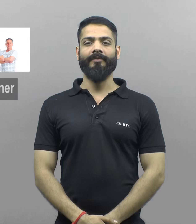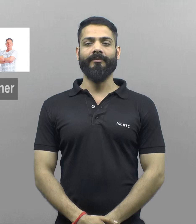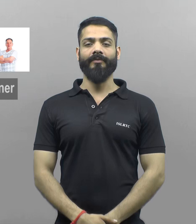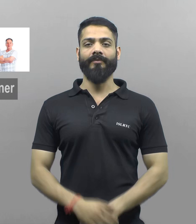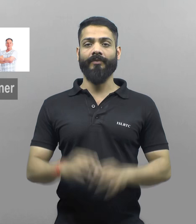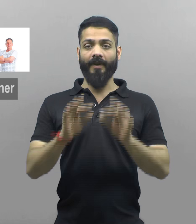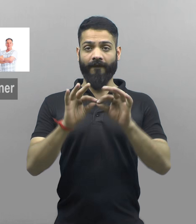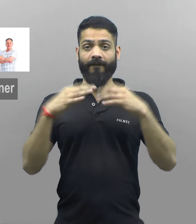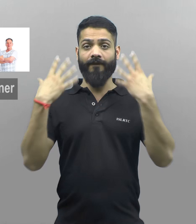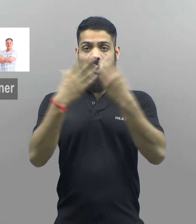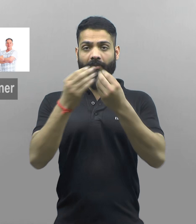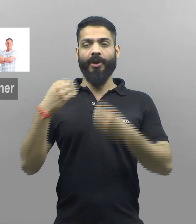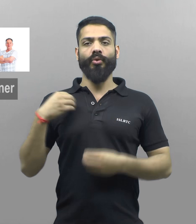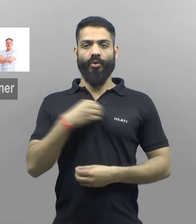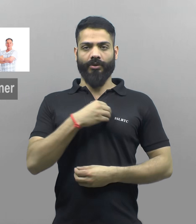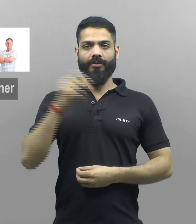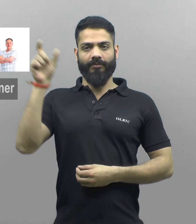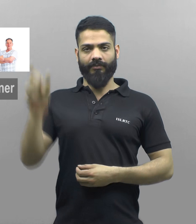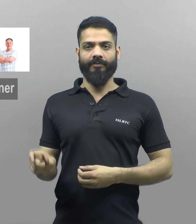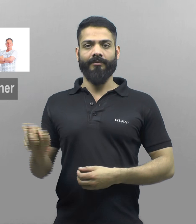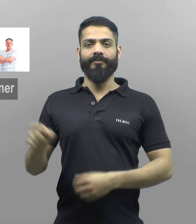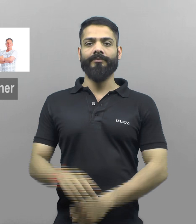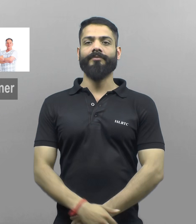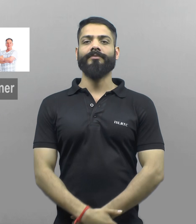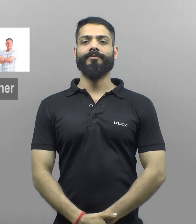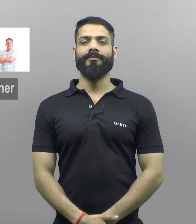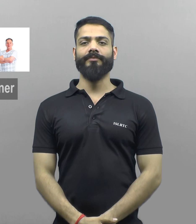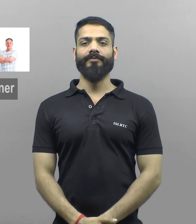Family Practitioner